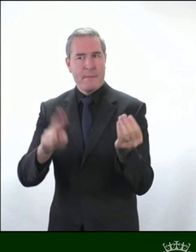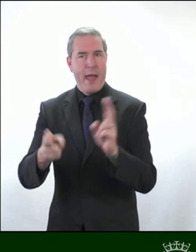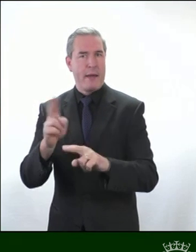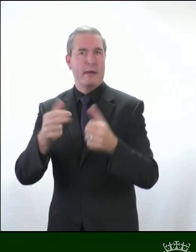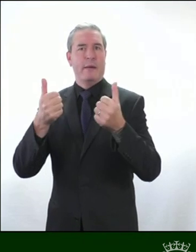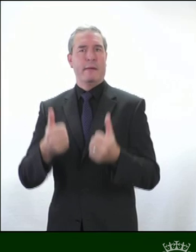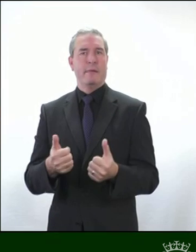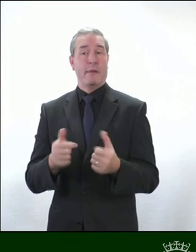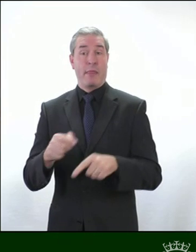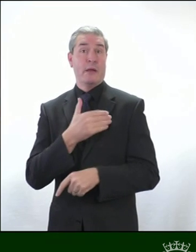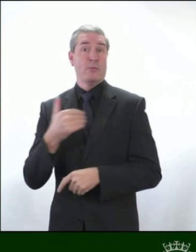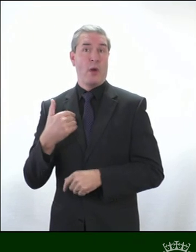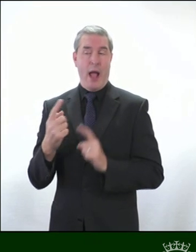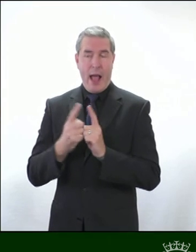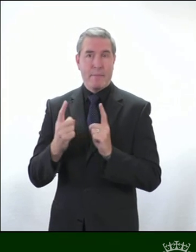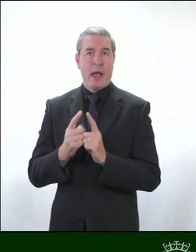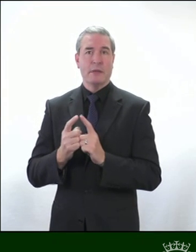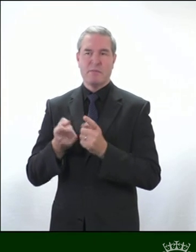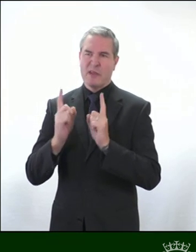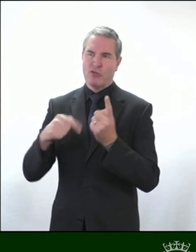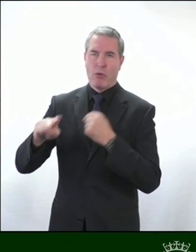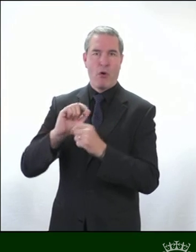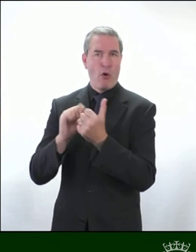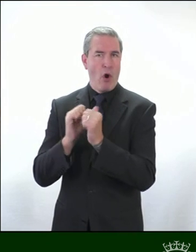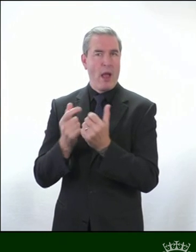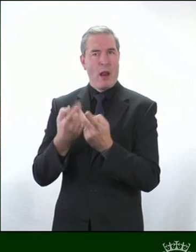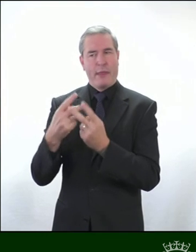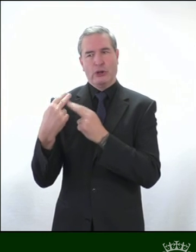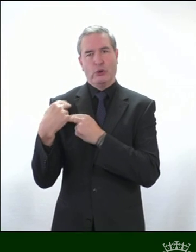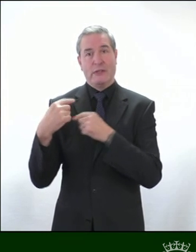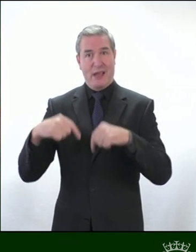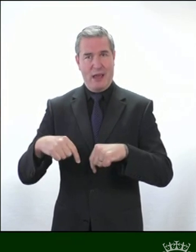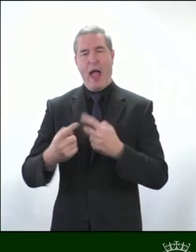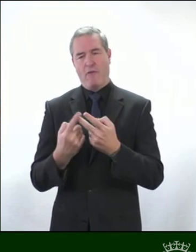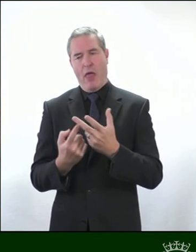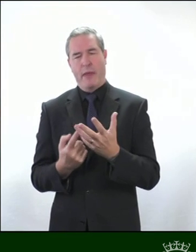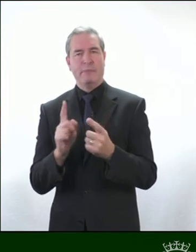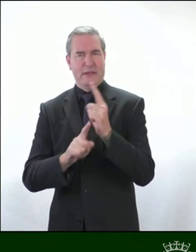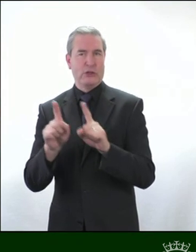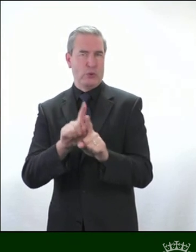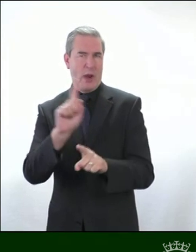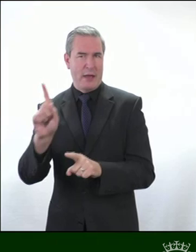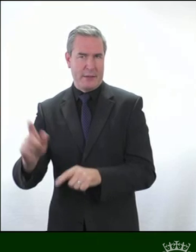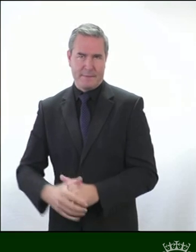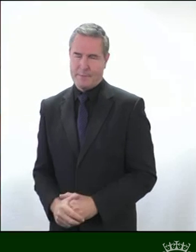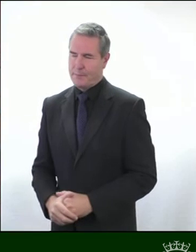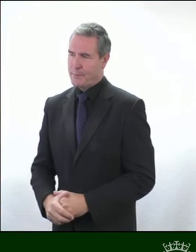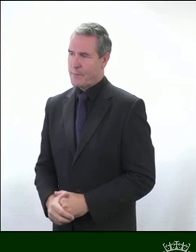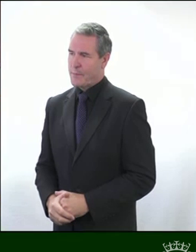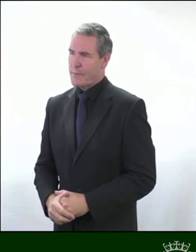This morning, I had meetings with ministerial colleagues and others. In addition to my duties in this House, I shall have further such meetings later today.